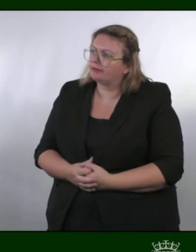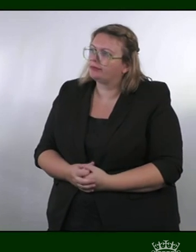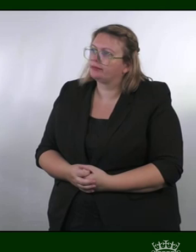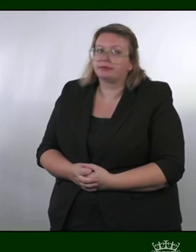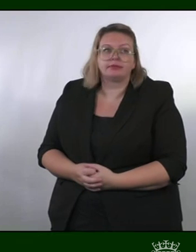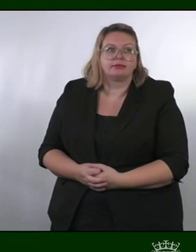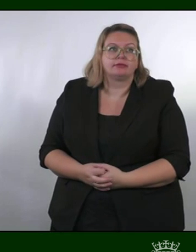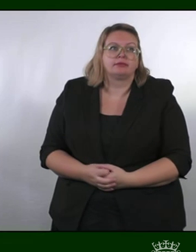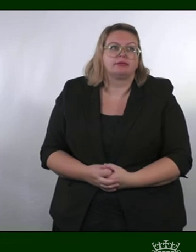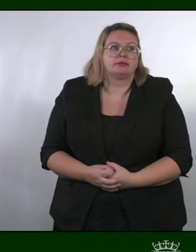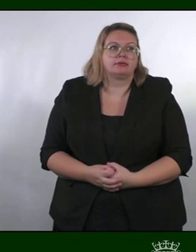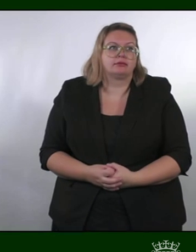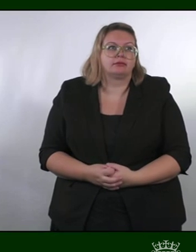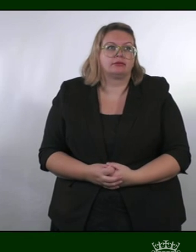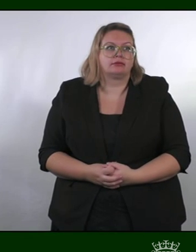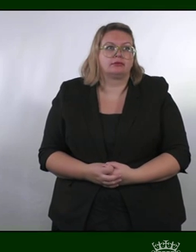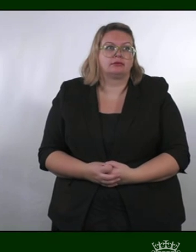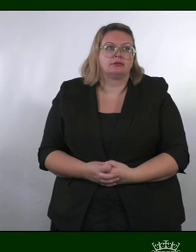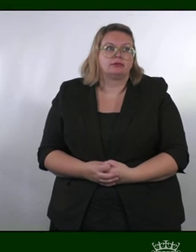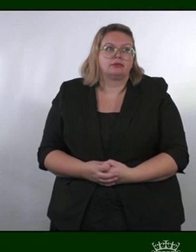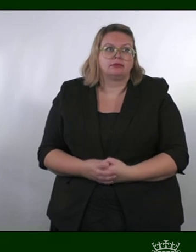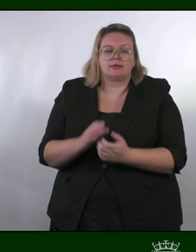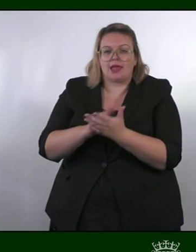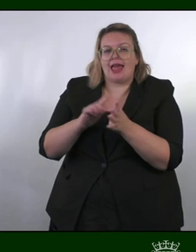We now head up to Harrow for Bob Blackman to land his question.